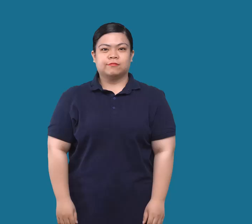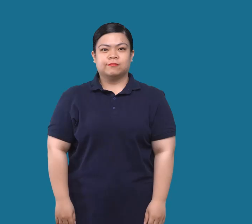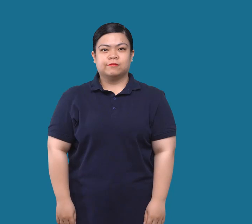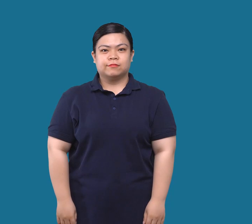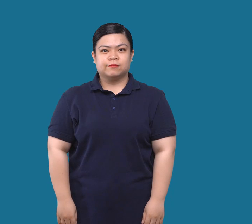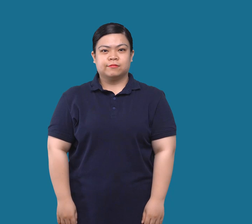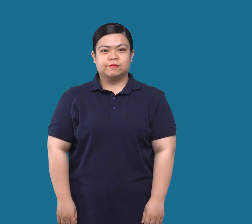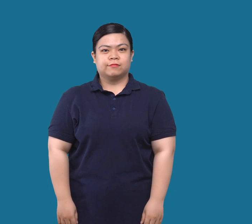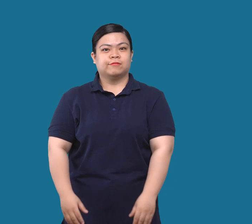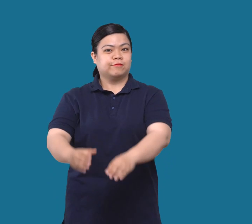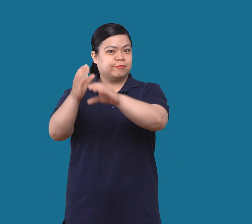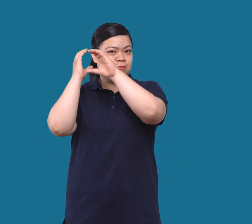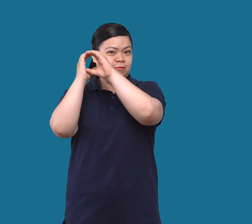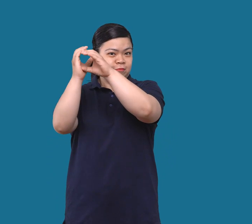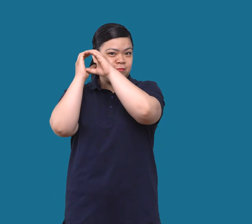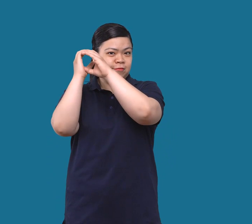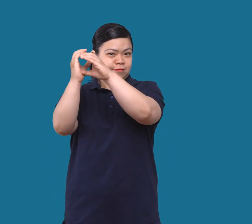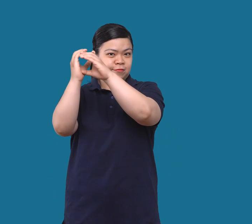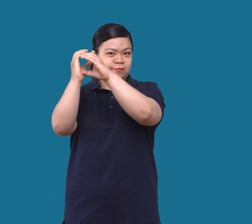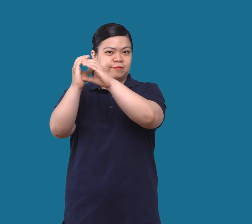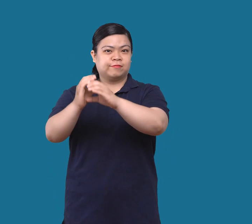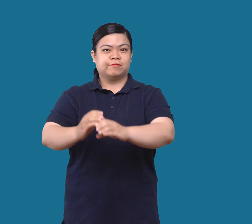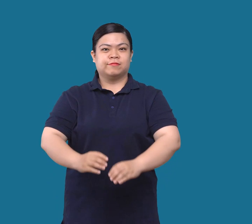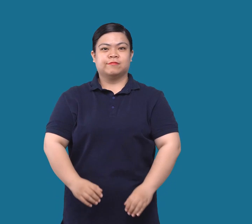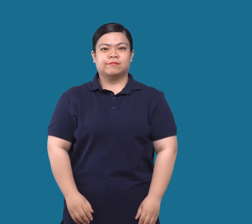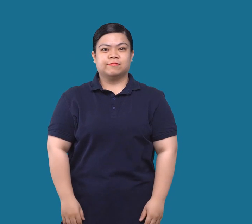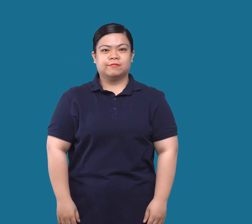pha chế